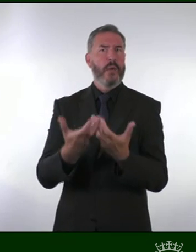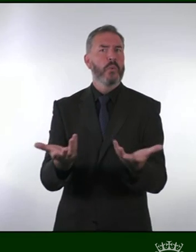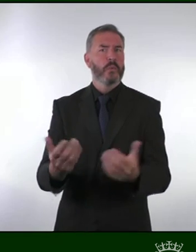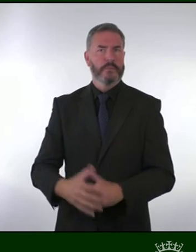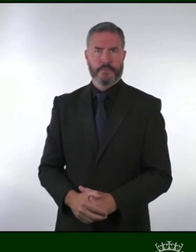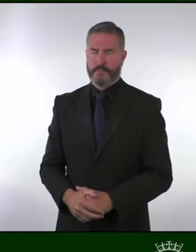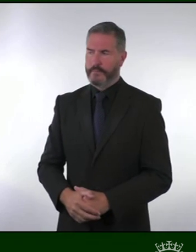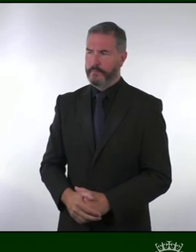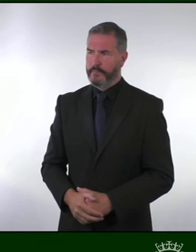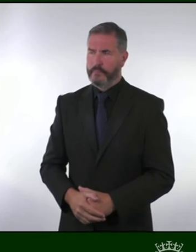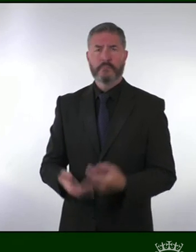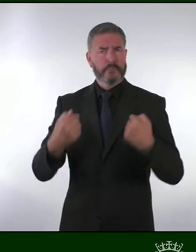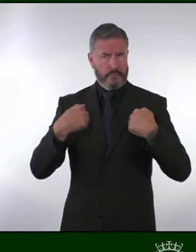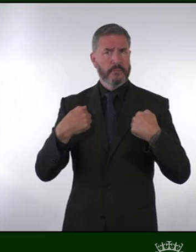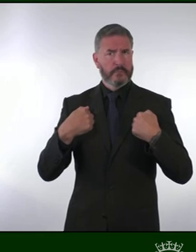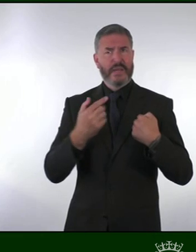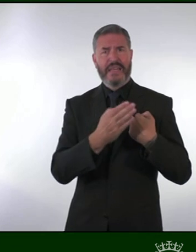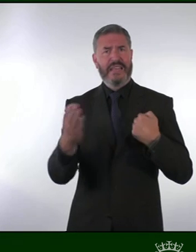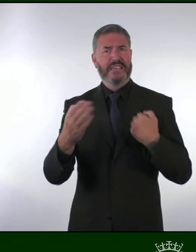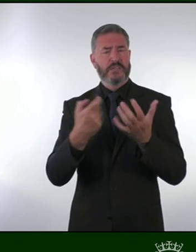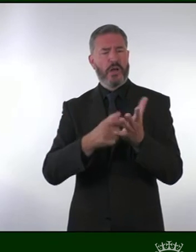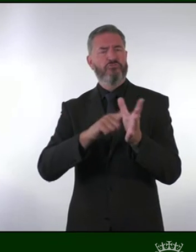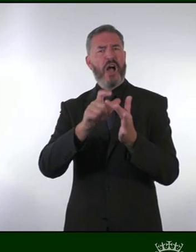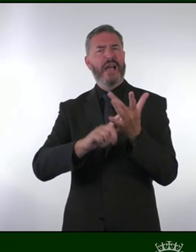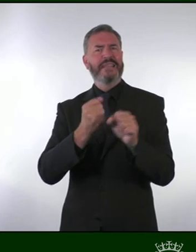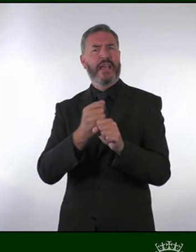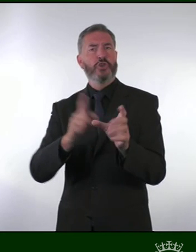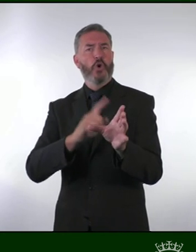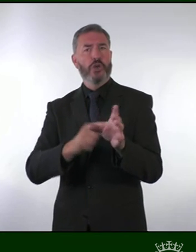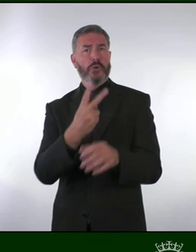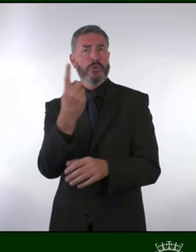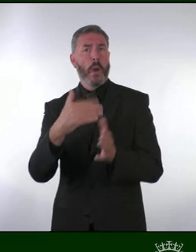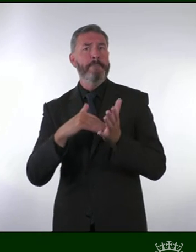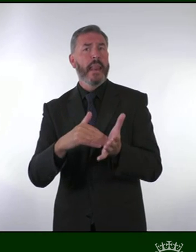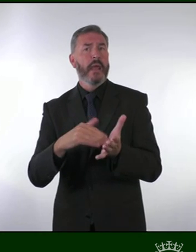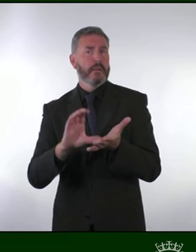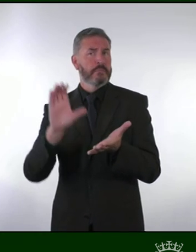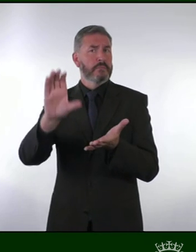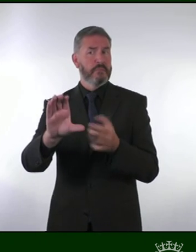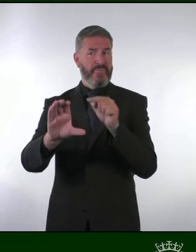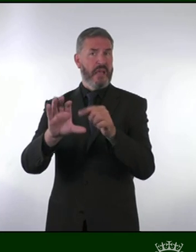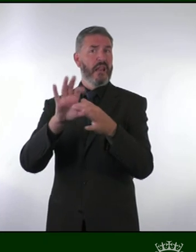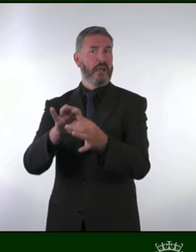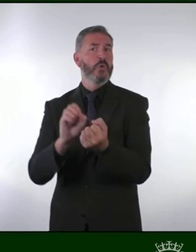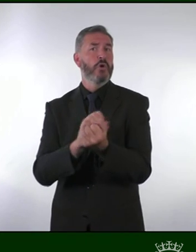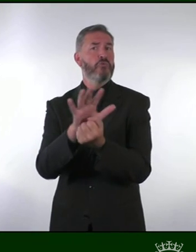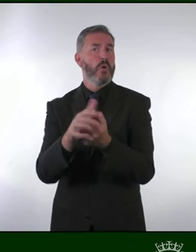We have already given the East Riding of Yorkshire more than £21 million to deal with the pressures of coronavirus.